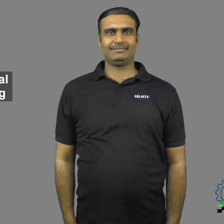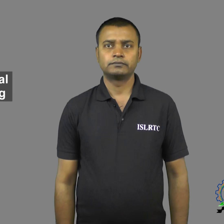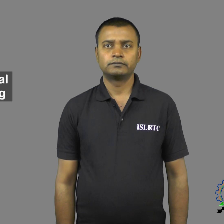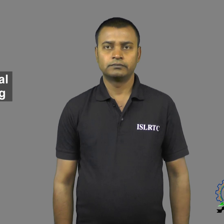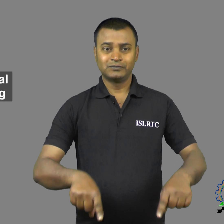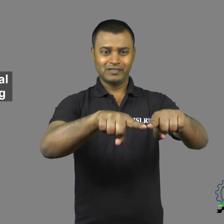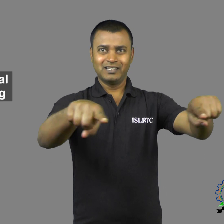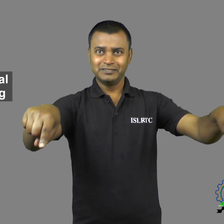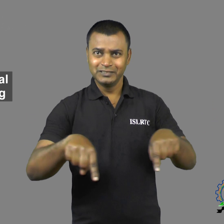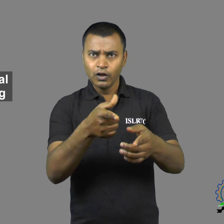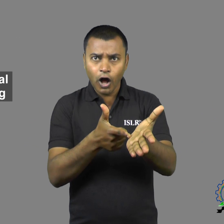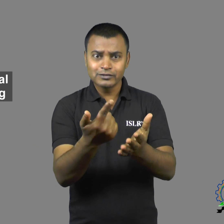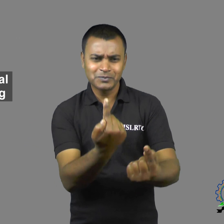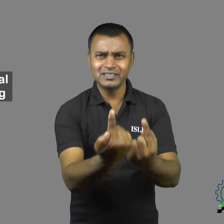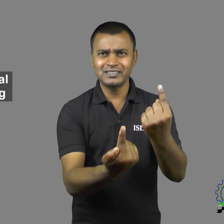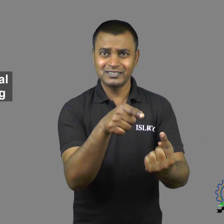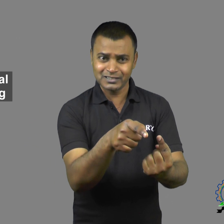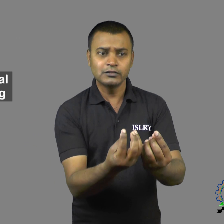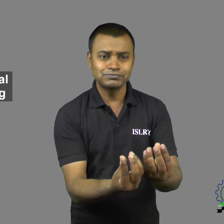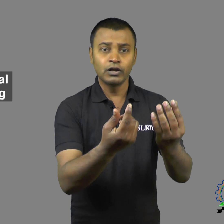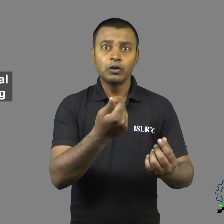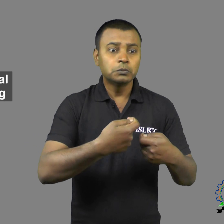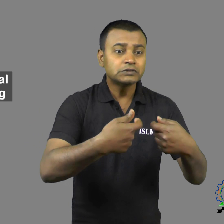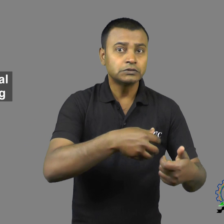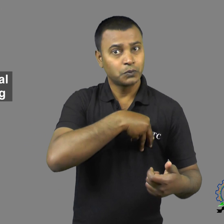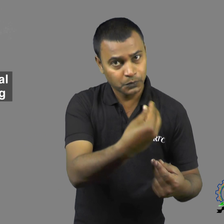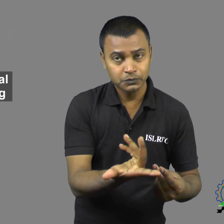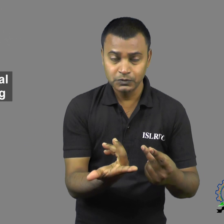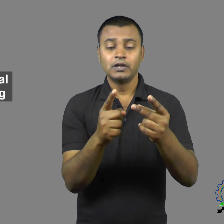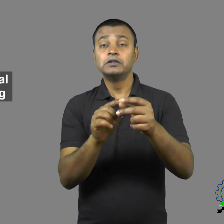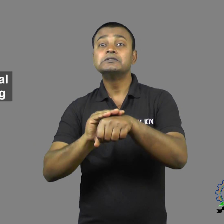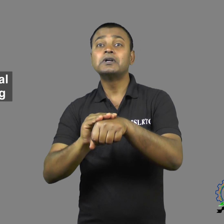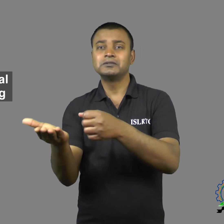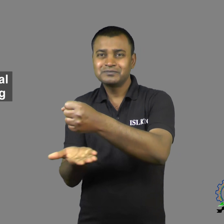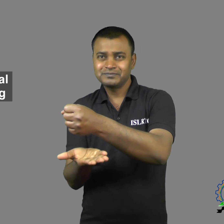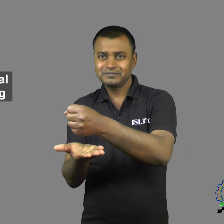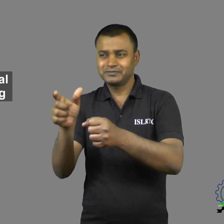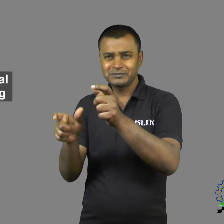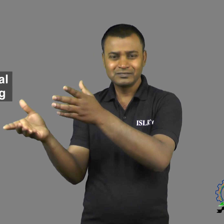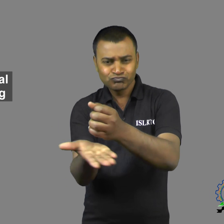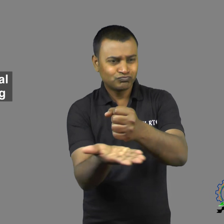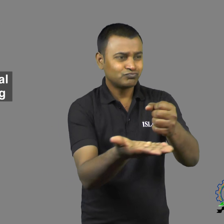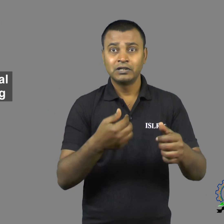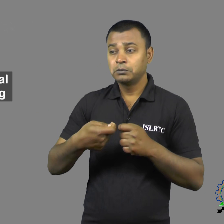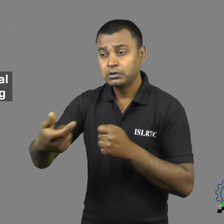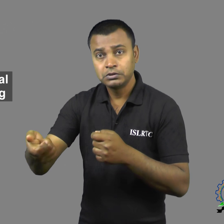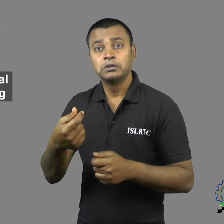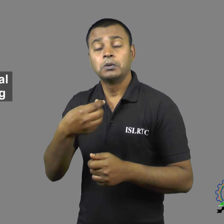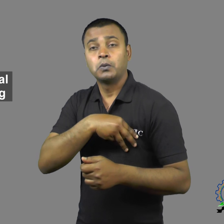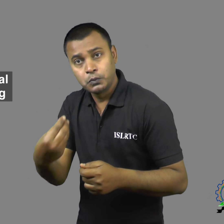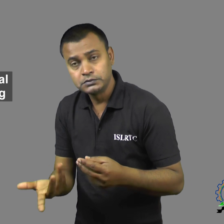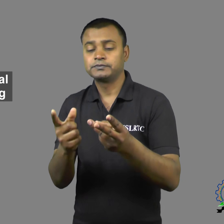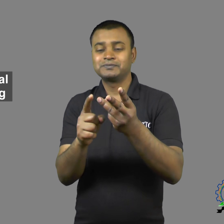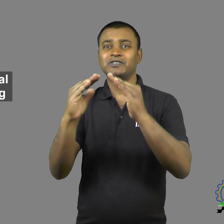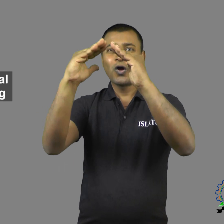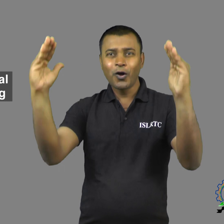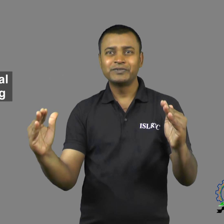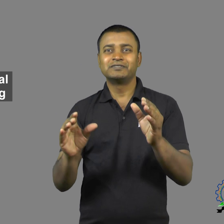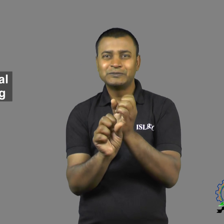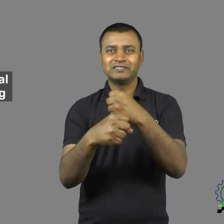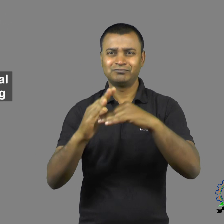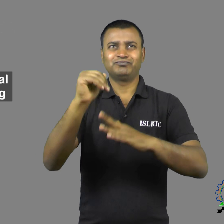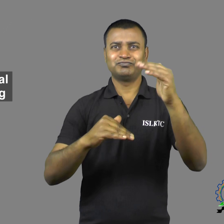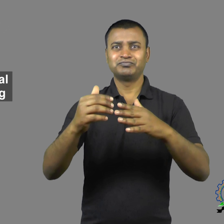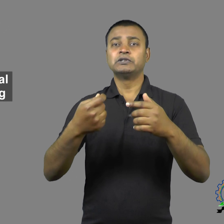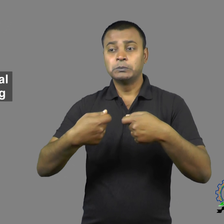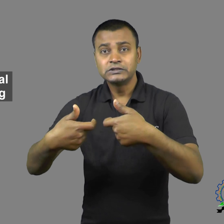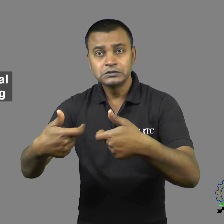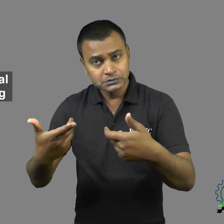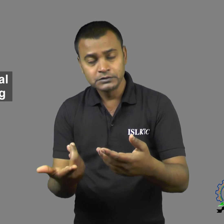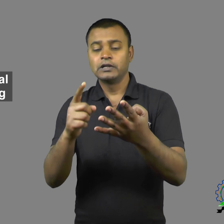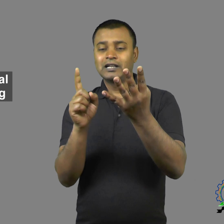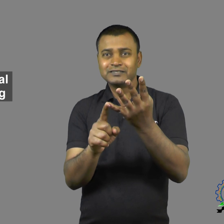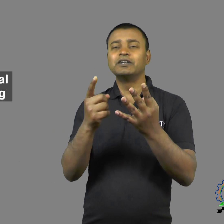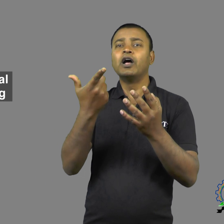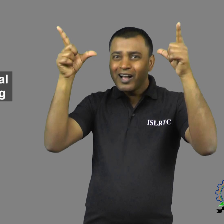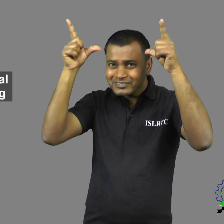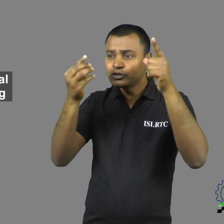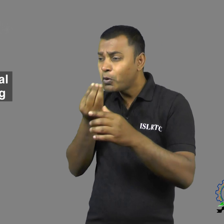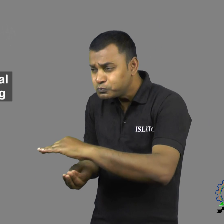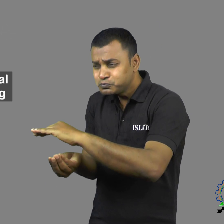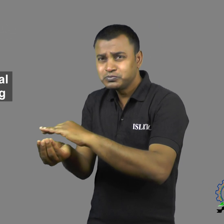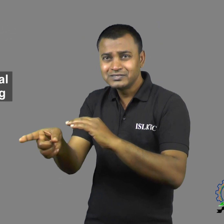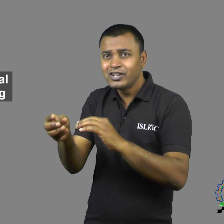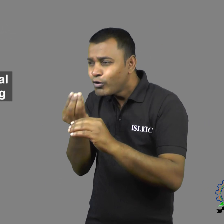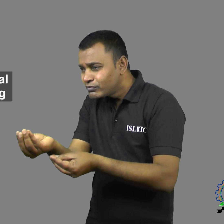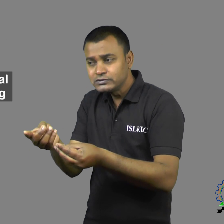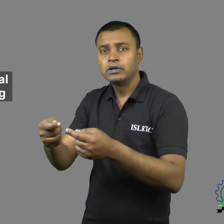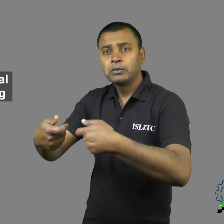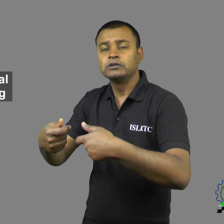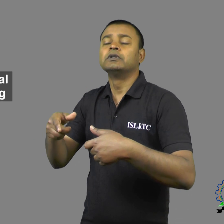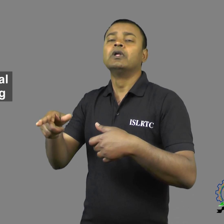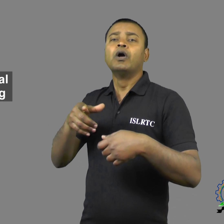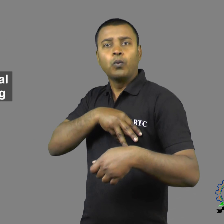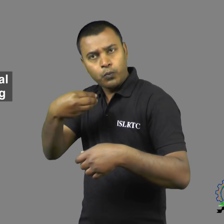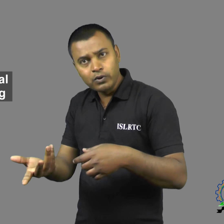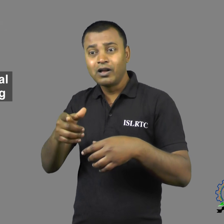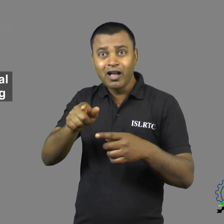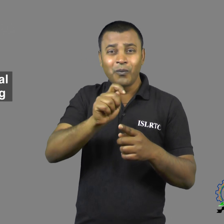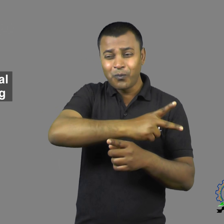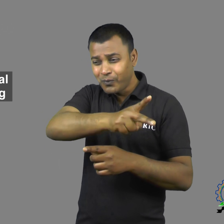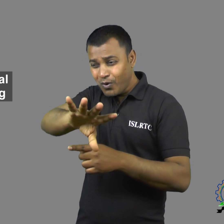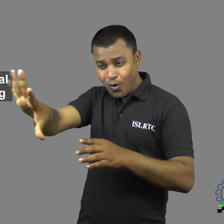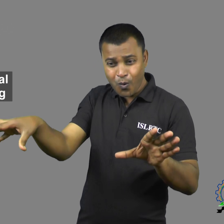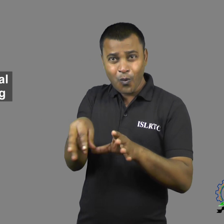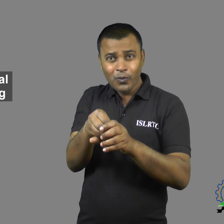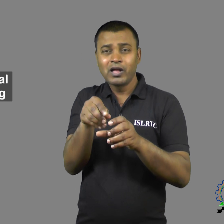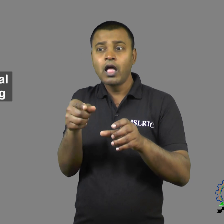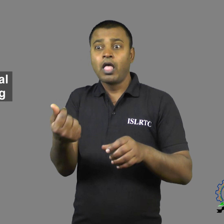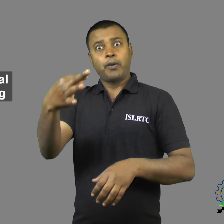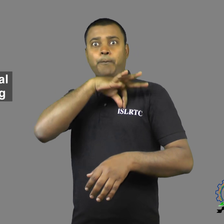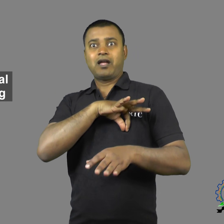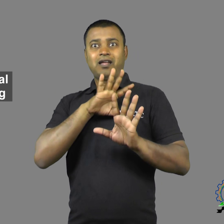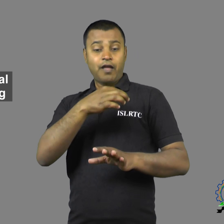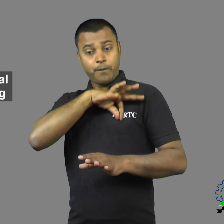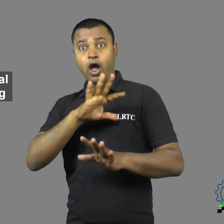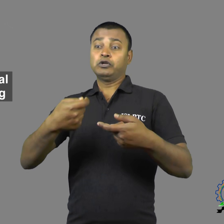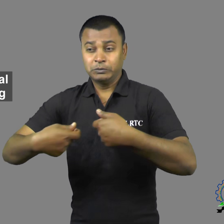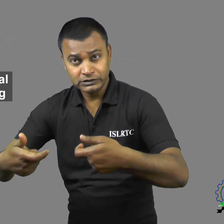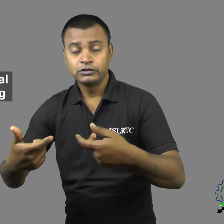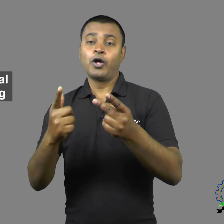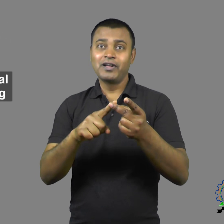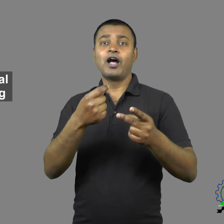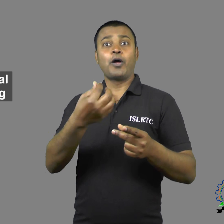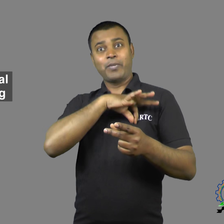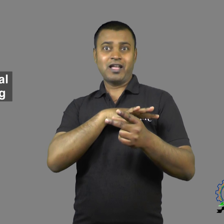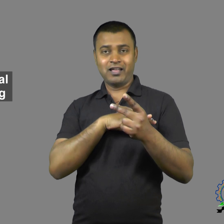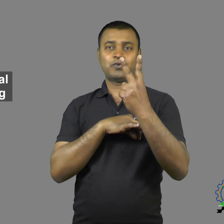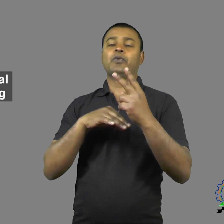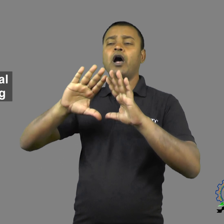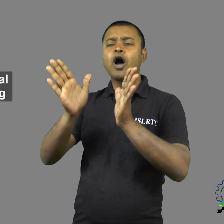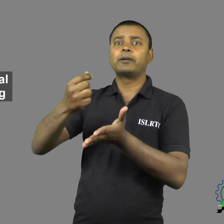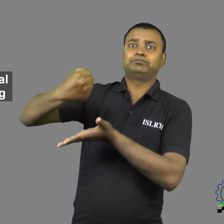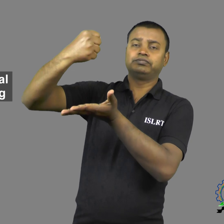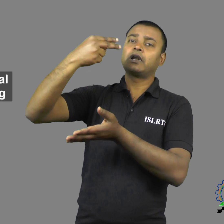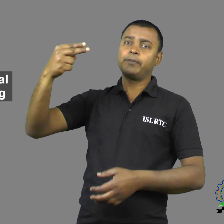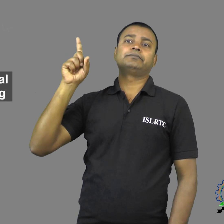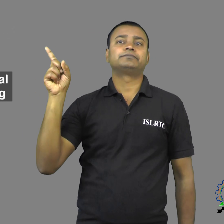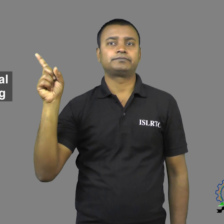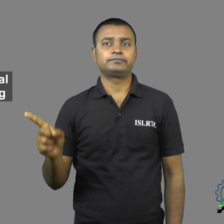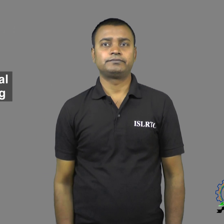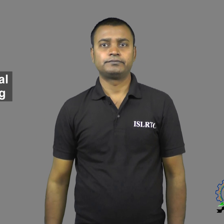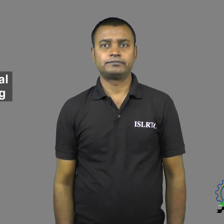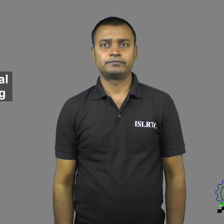Complete of Total Farm Budgeting